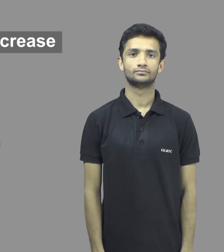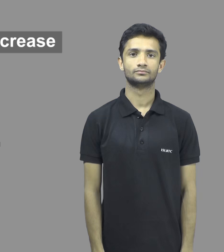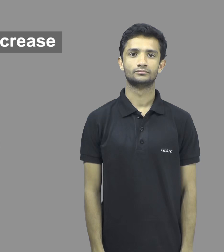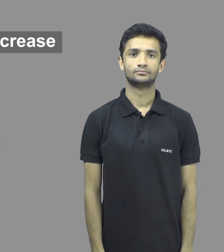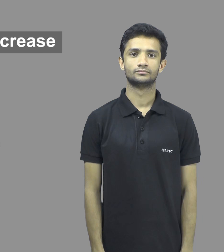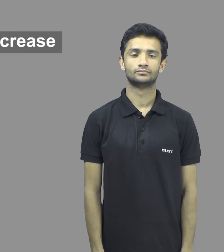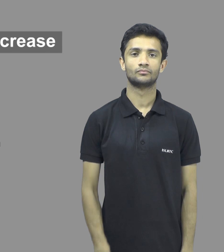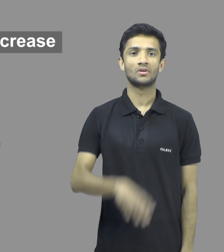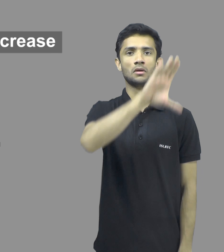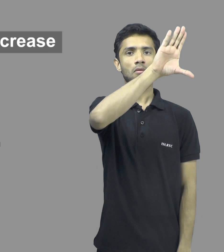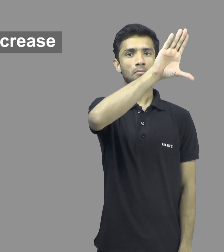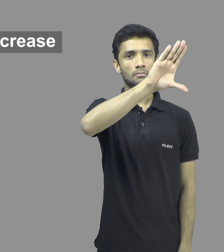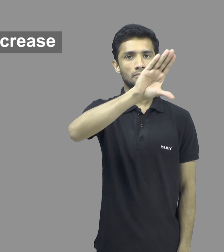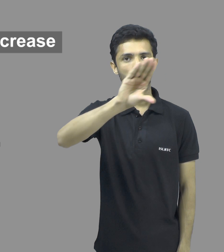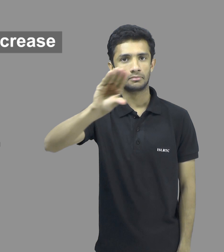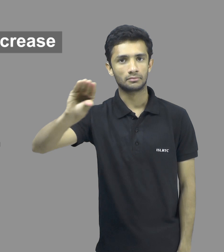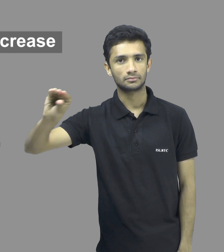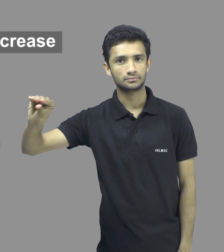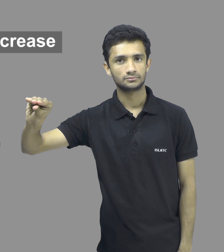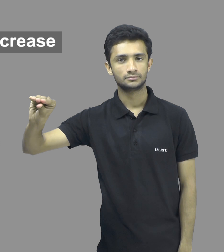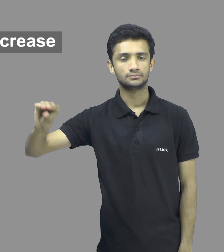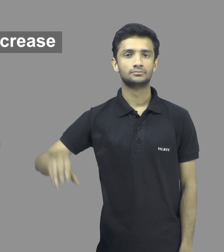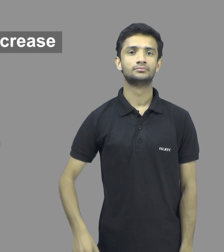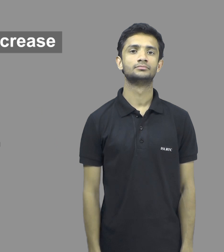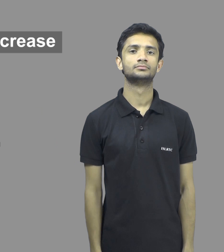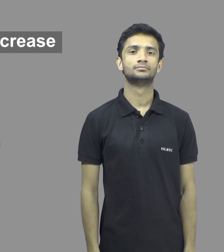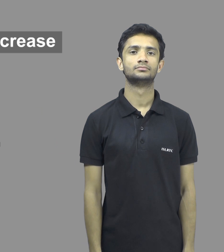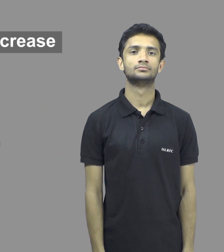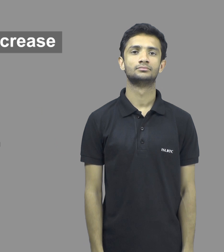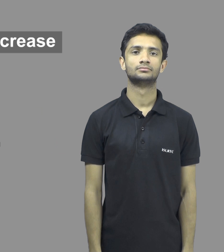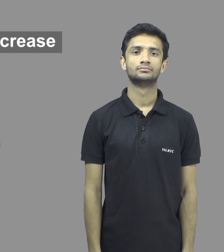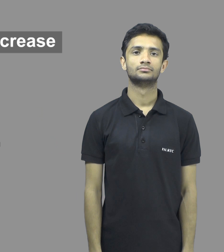Decrease Lessen Reduce